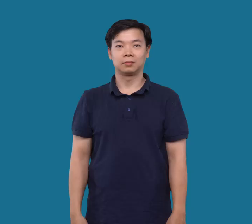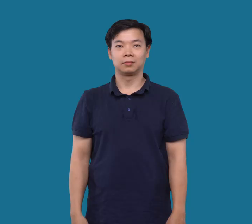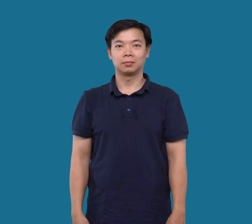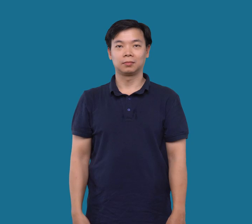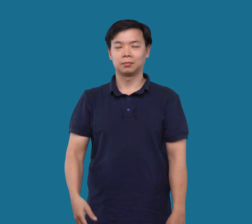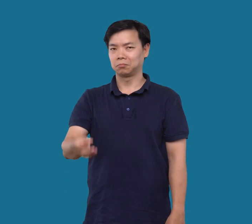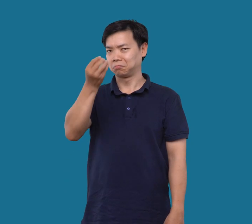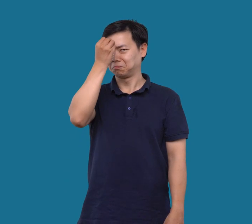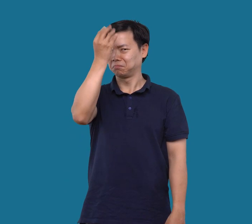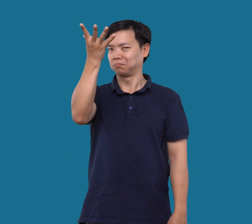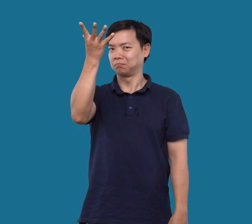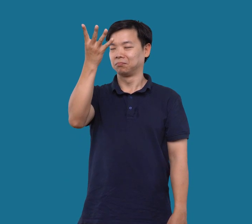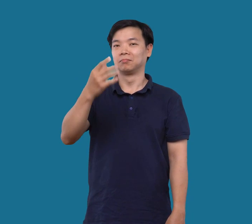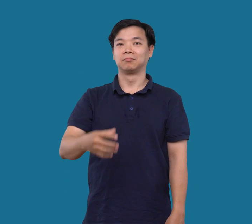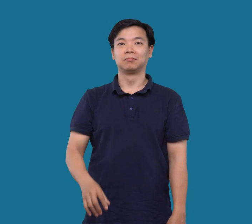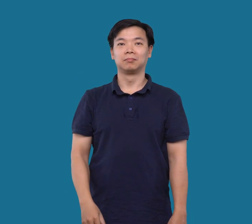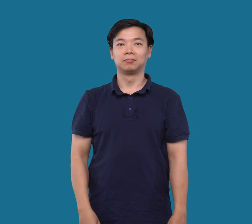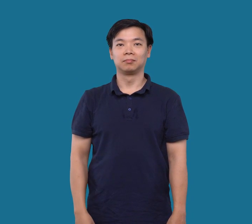thông minh